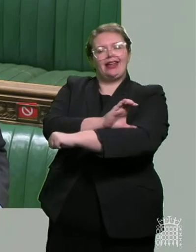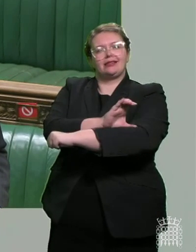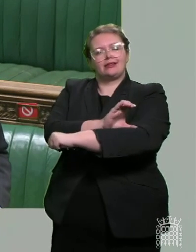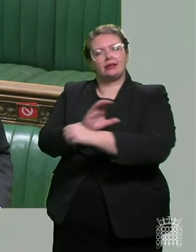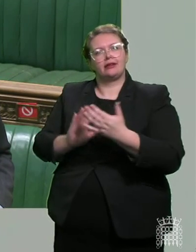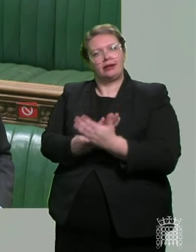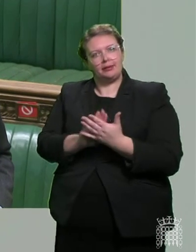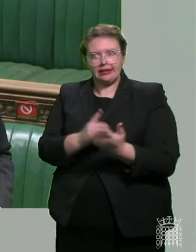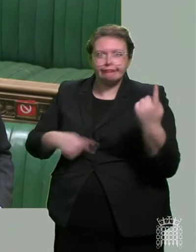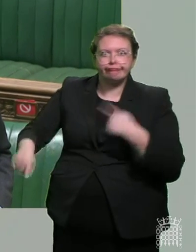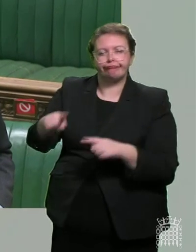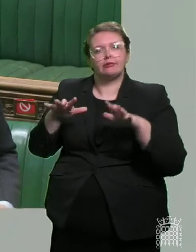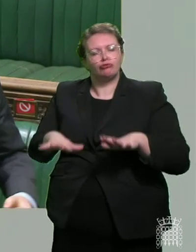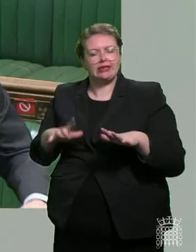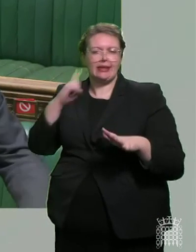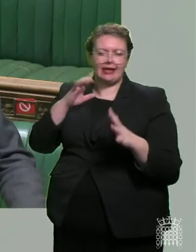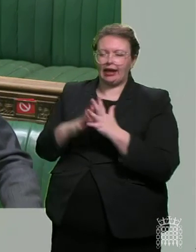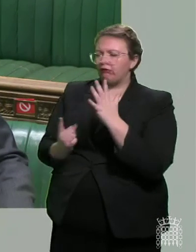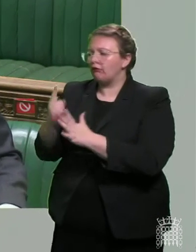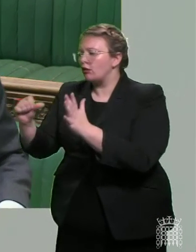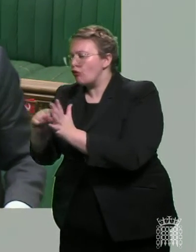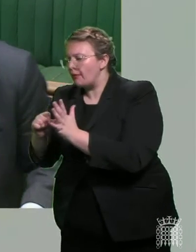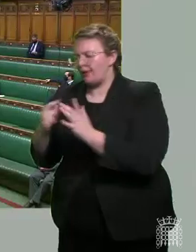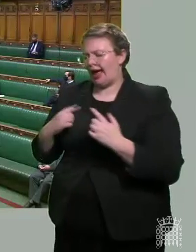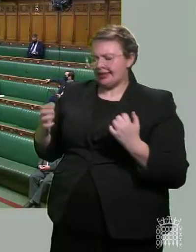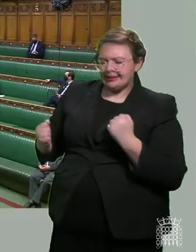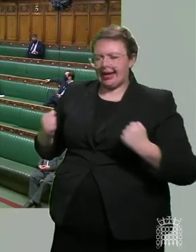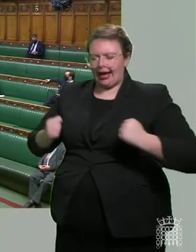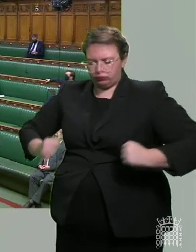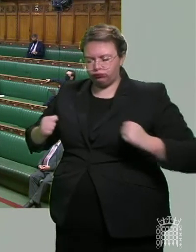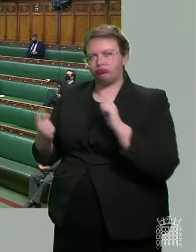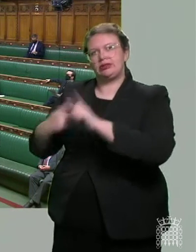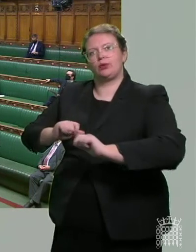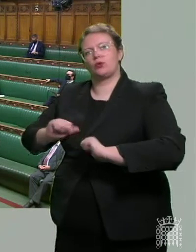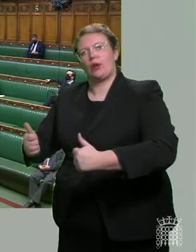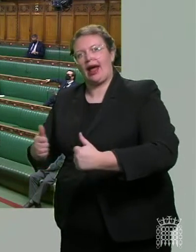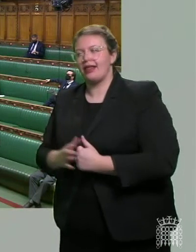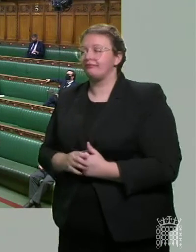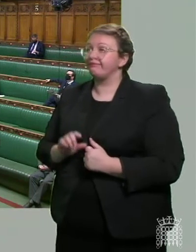better able to deal with some of the problems that life throws in our way.